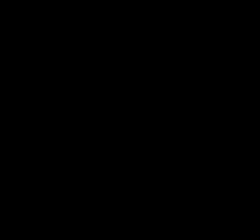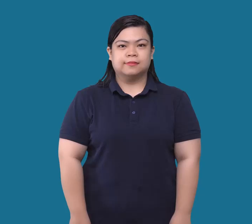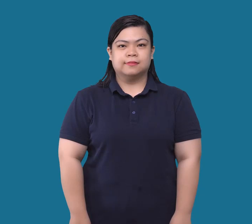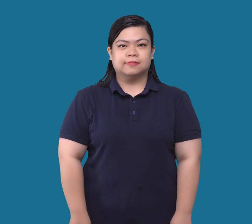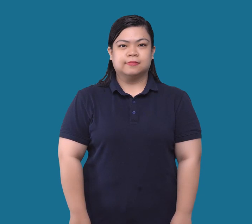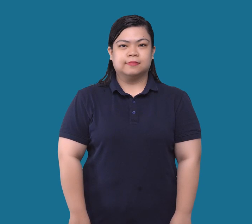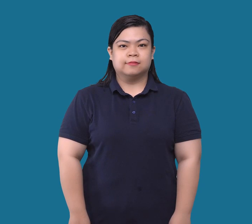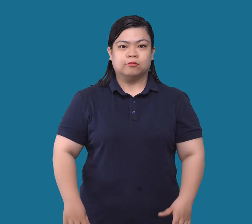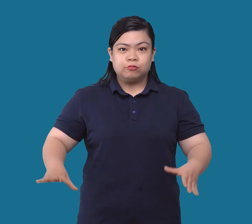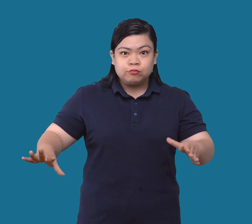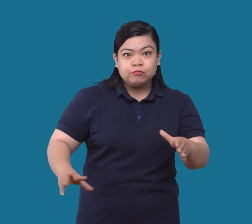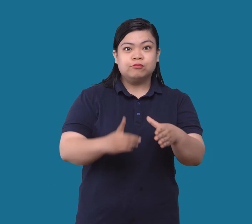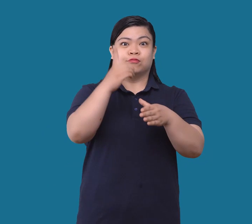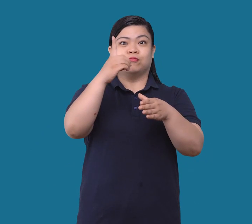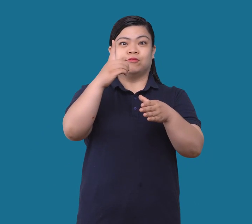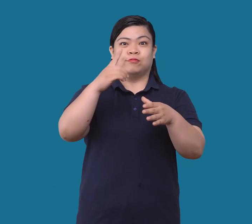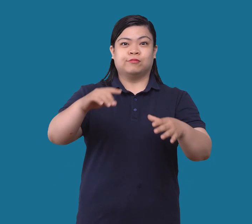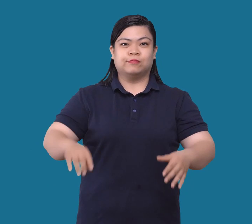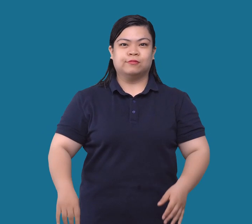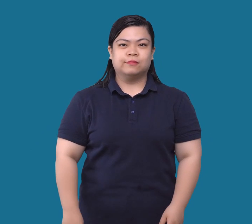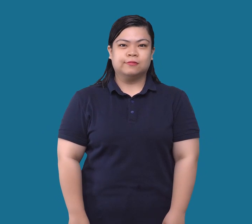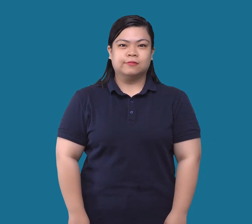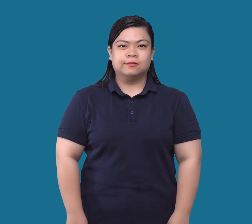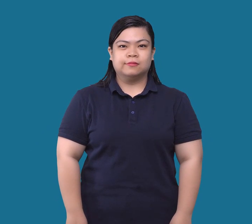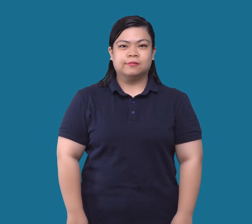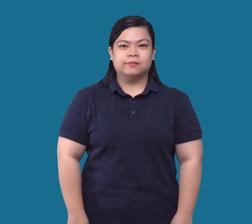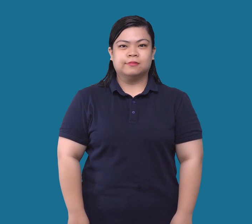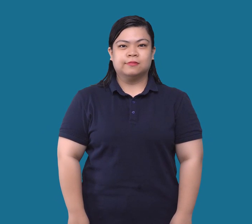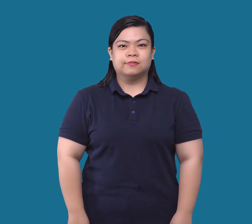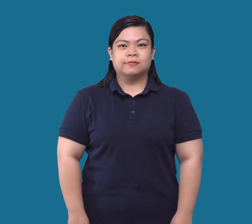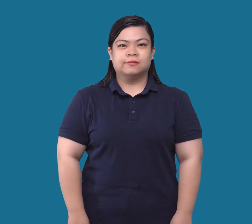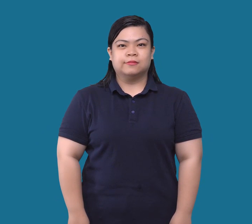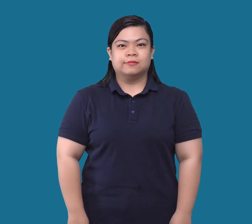thống nhất